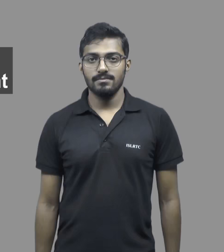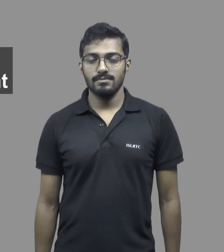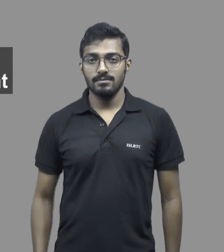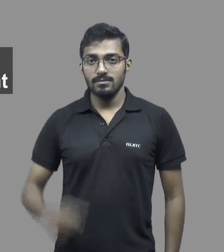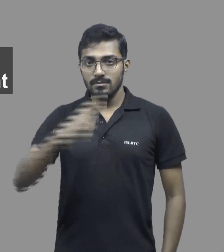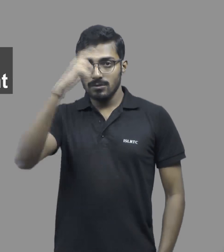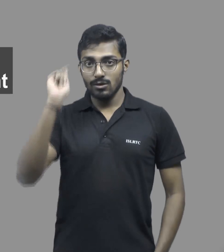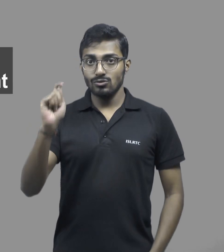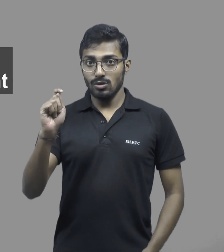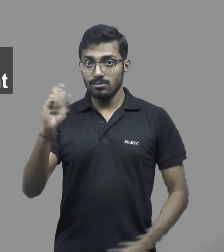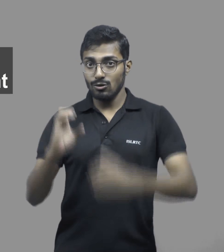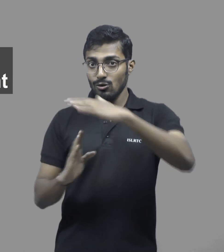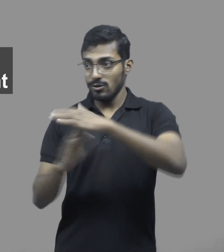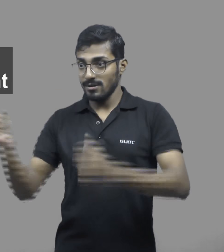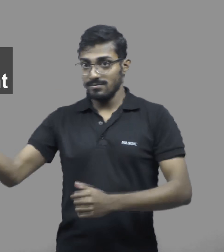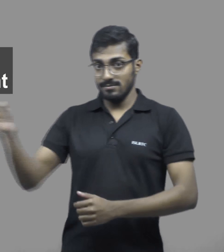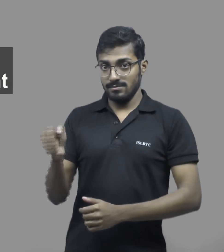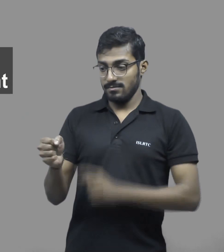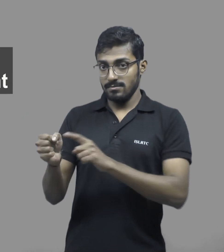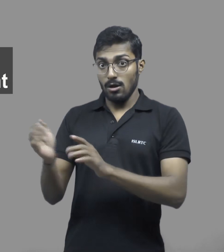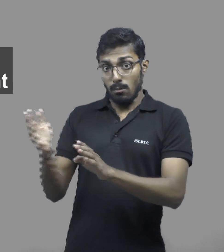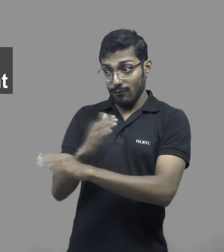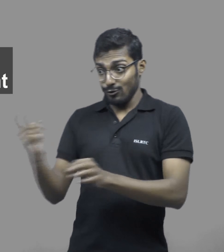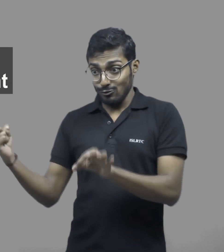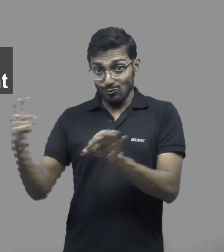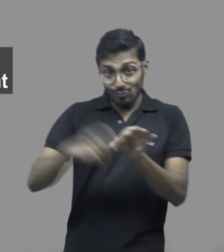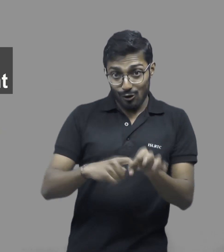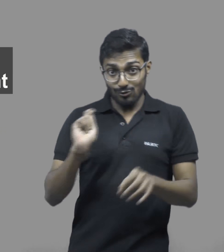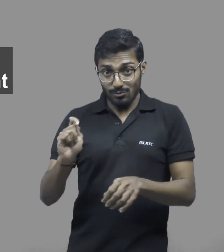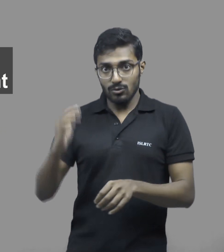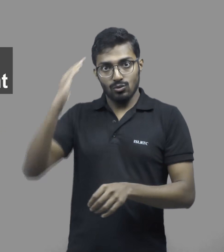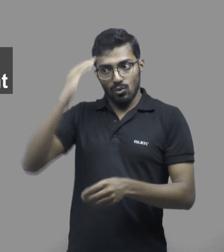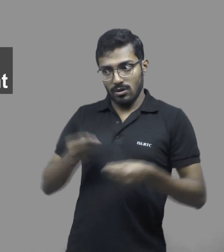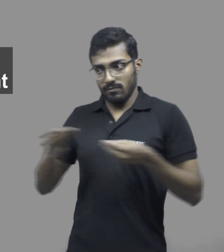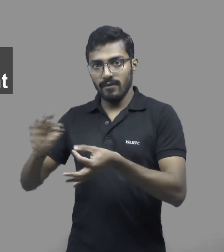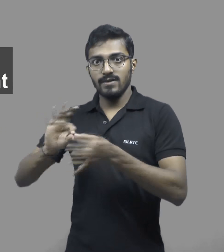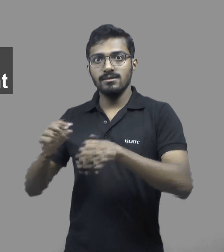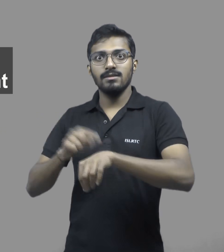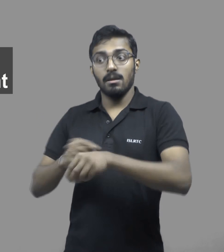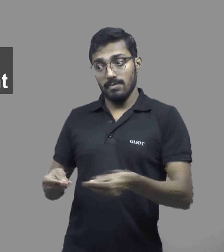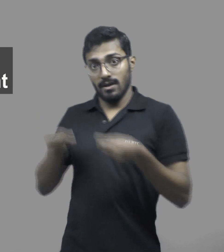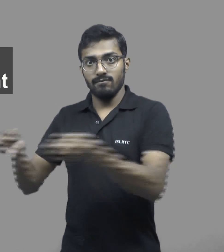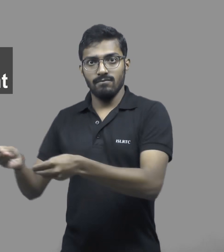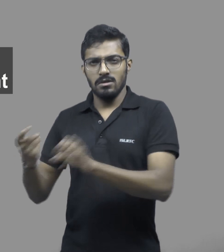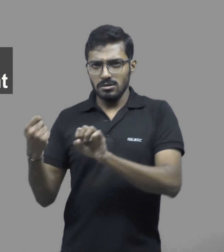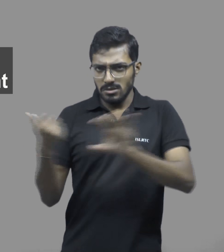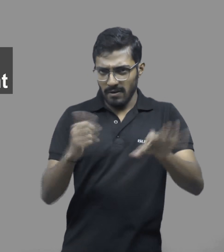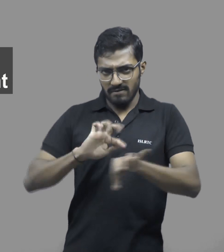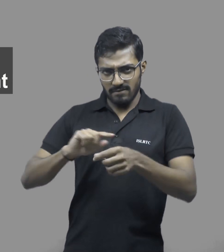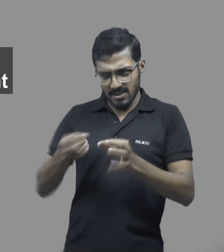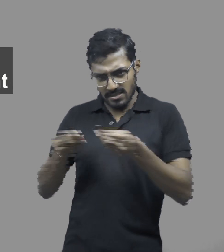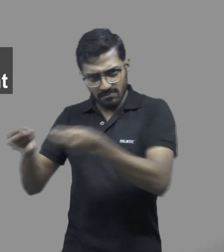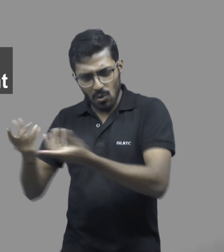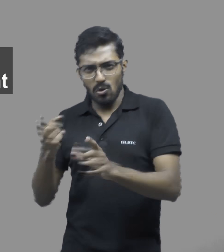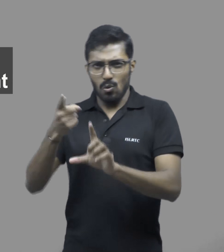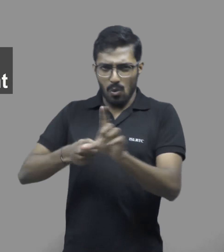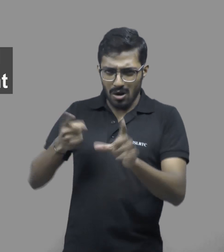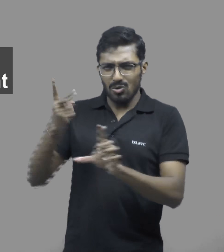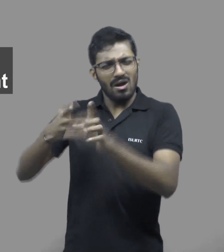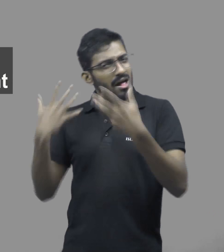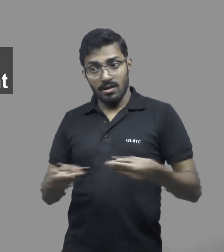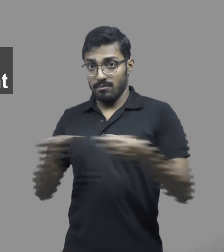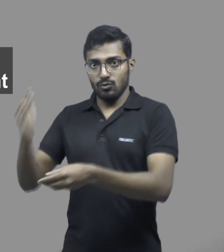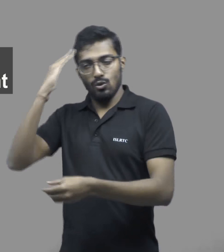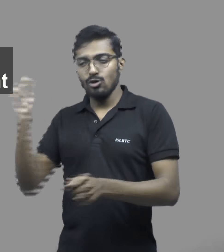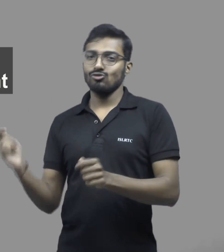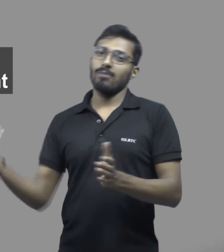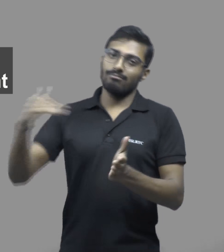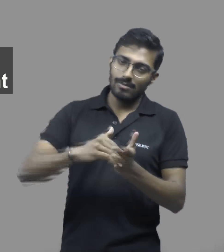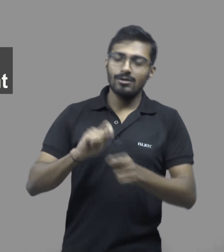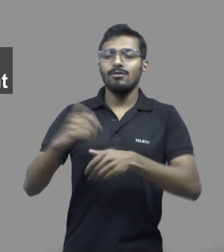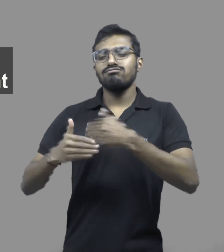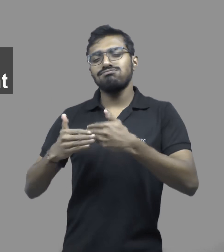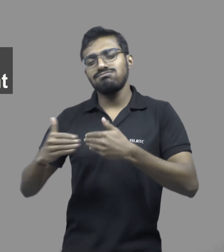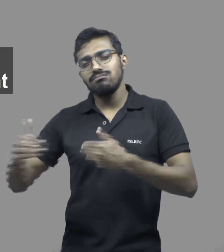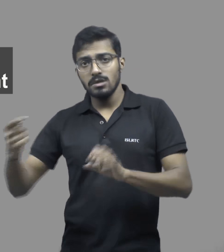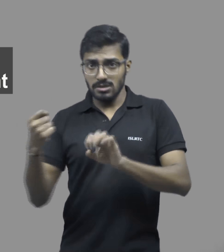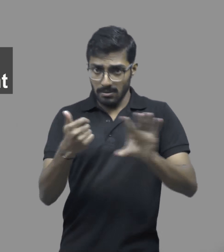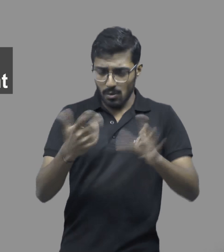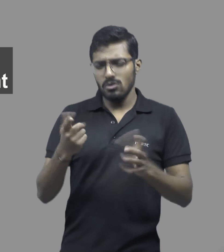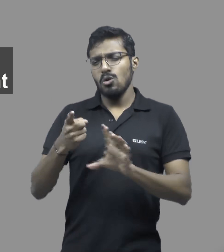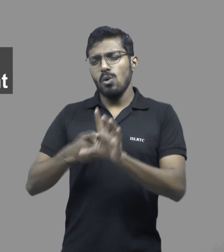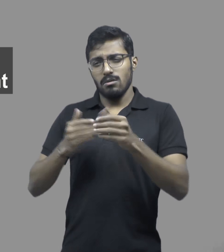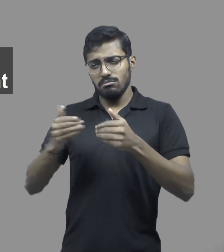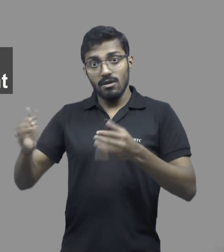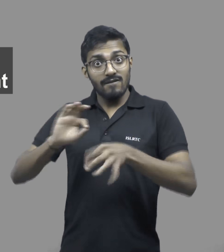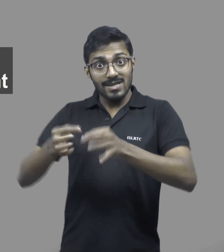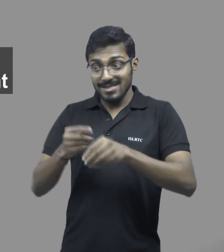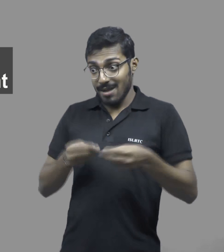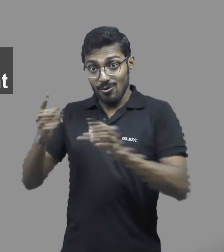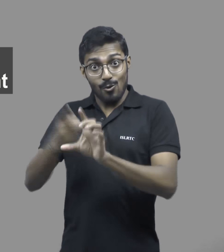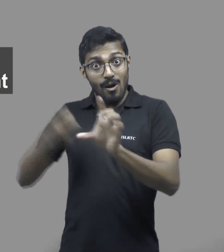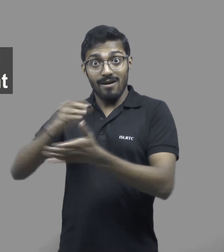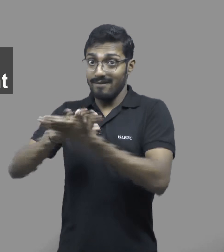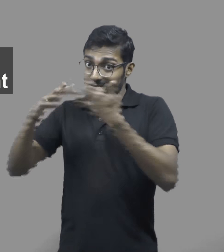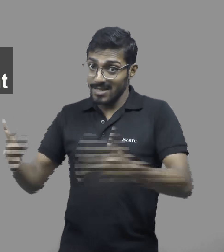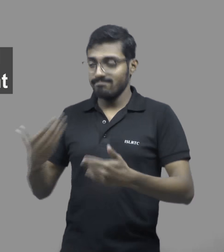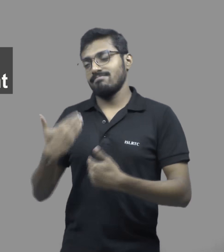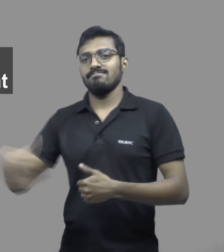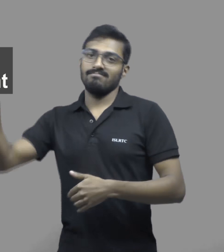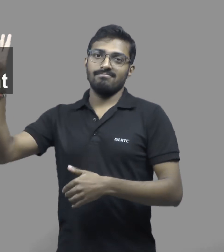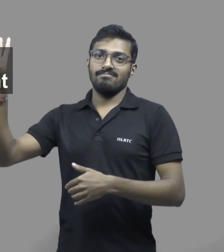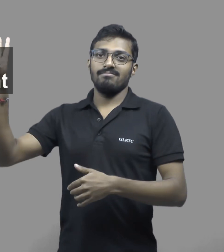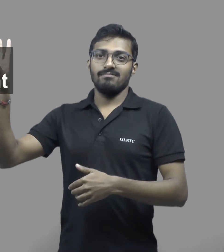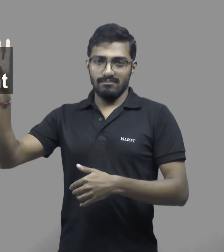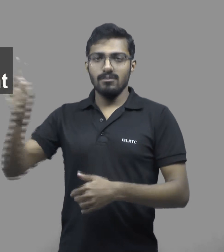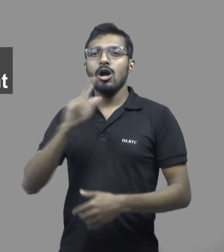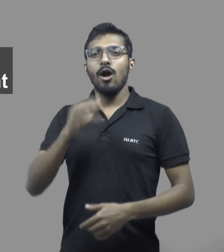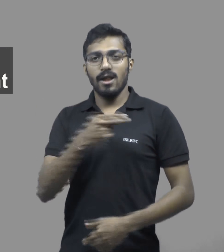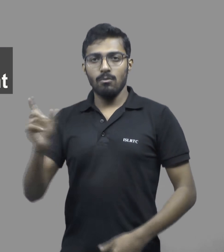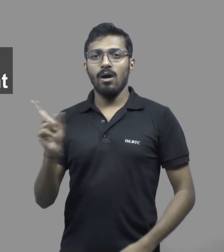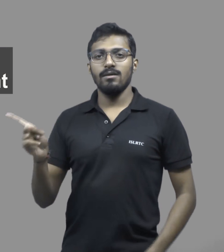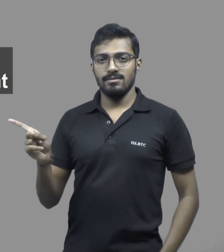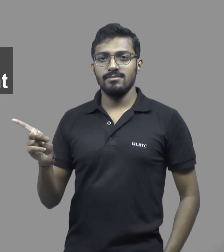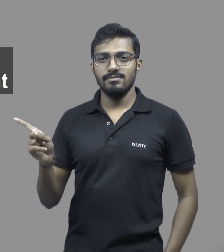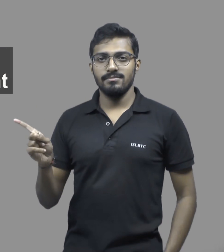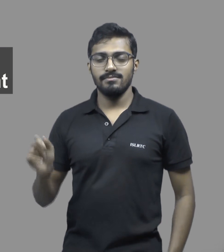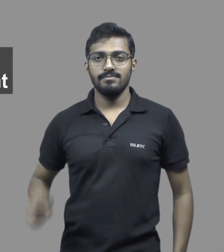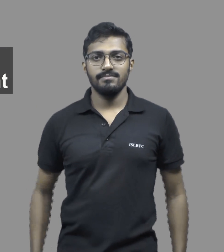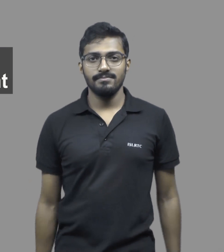Contractual Appointment